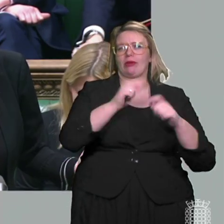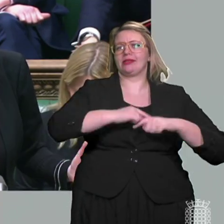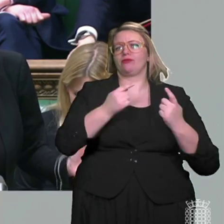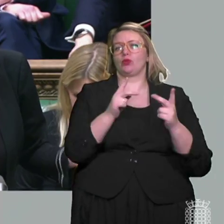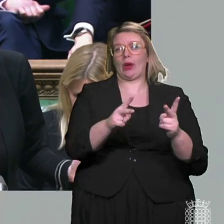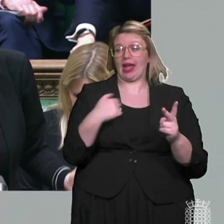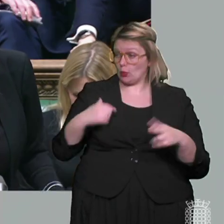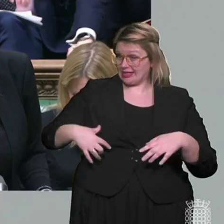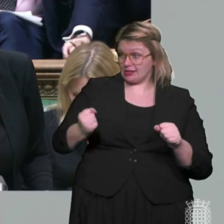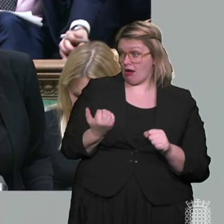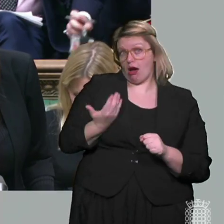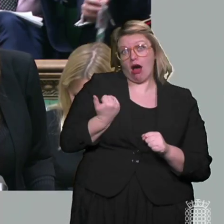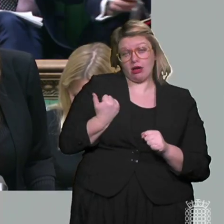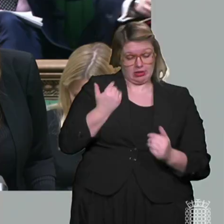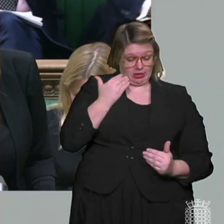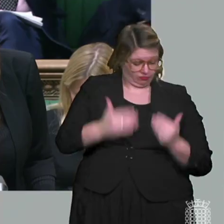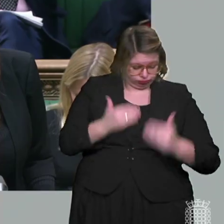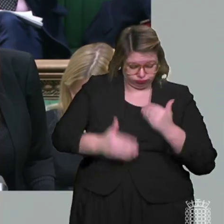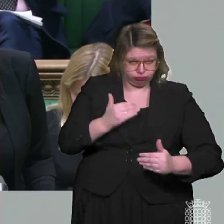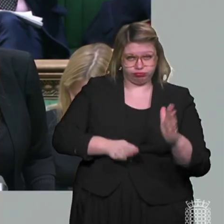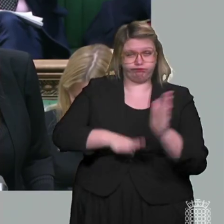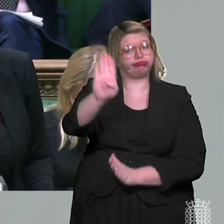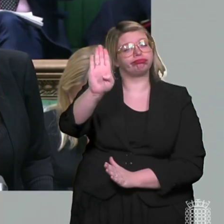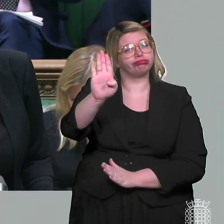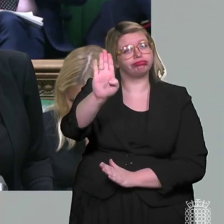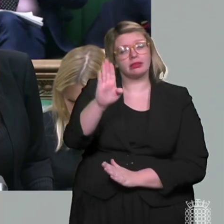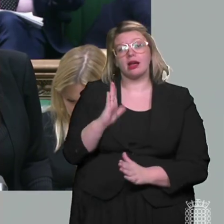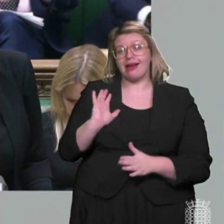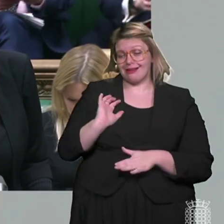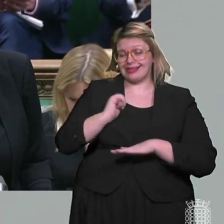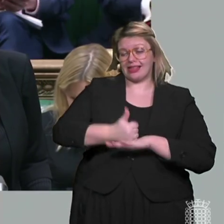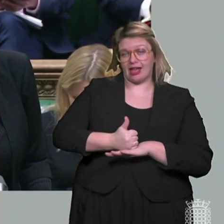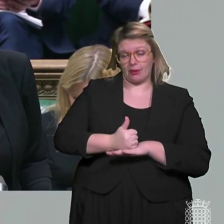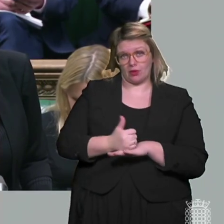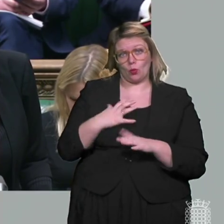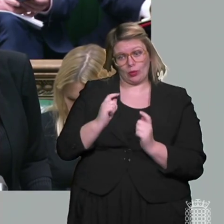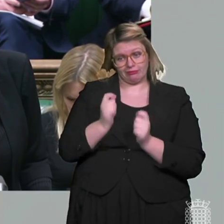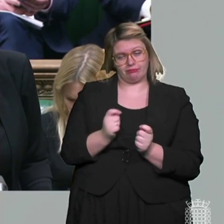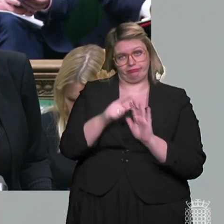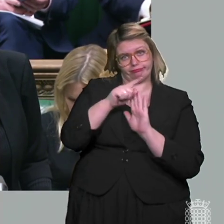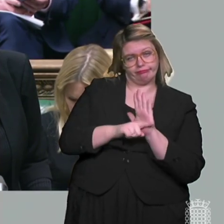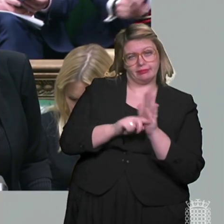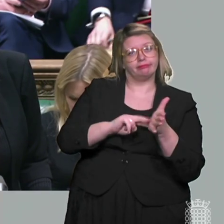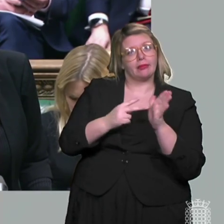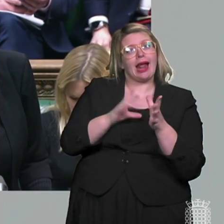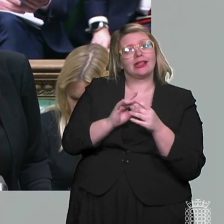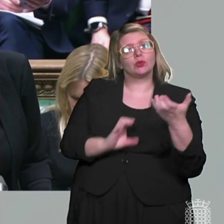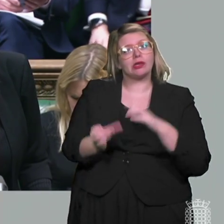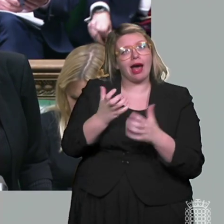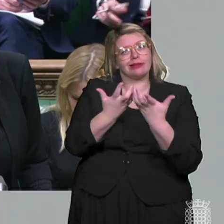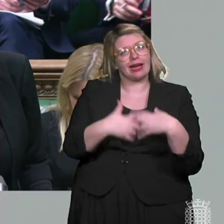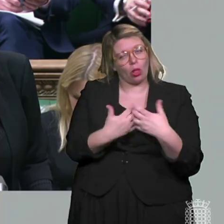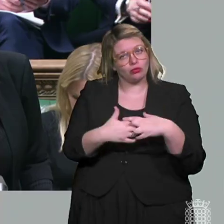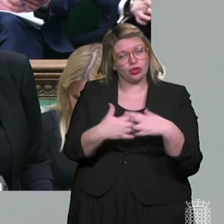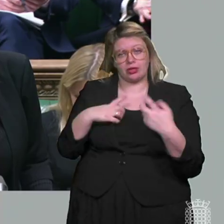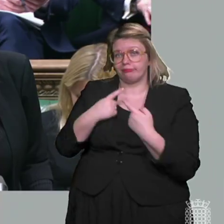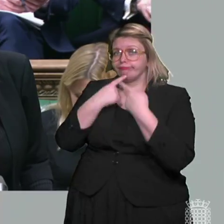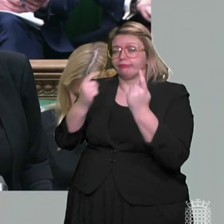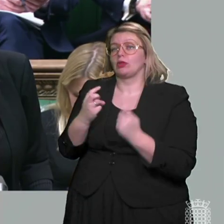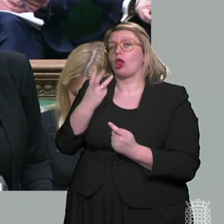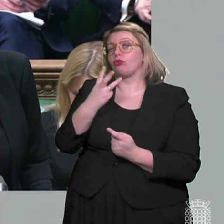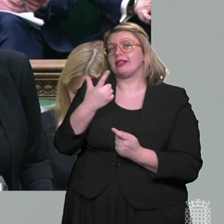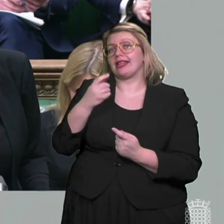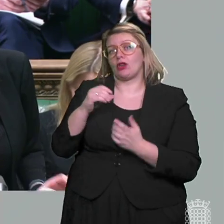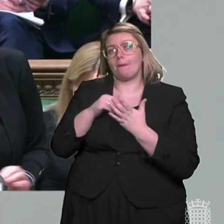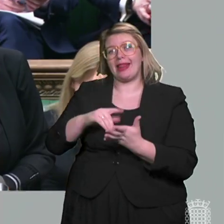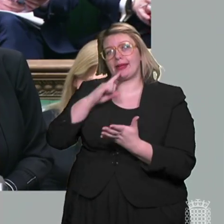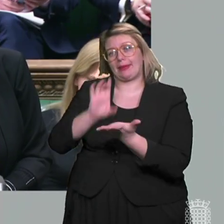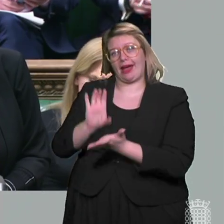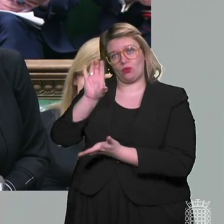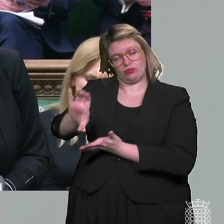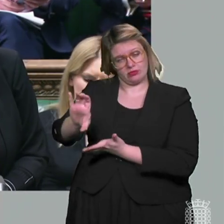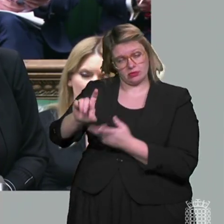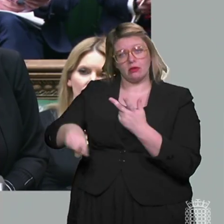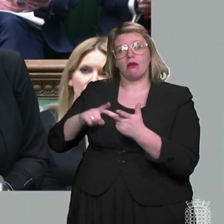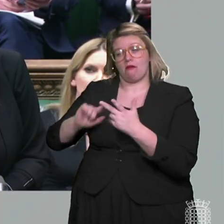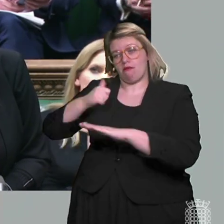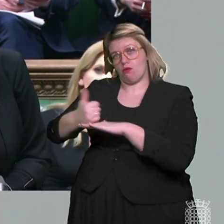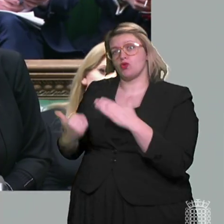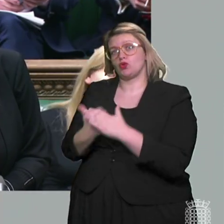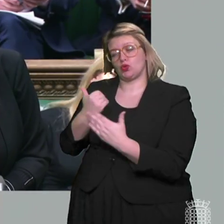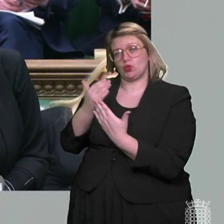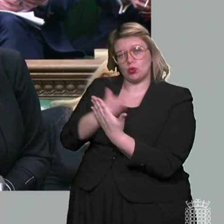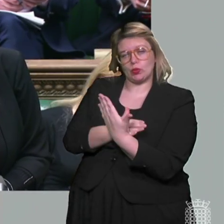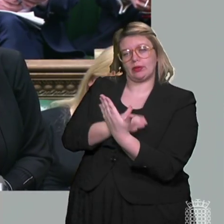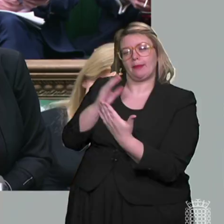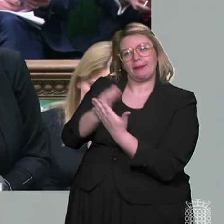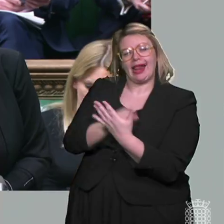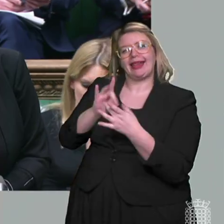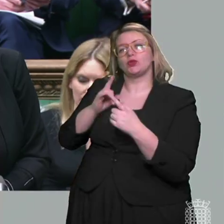We have hit the ground running. Within just a few weeks of setting up, we have set out a comprehensive framework for science and technology, announced £370 million in new spending and introduced the Data Protection and Digital Information Bill.